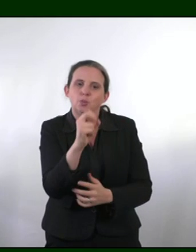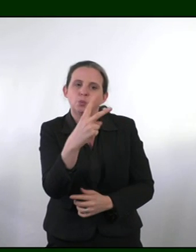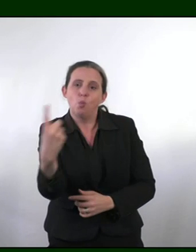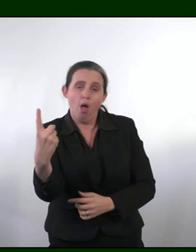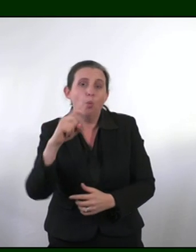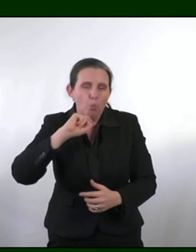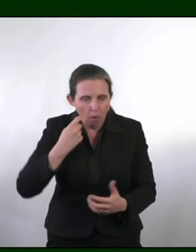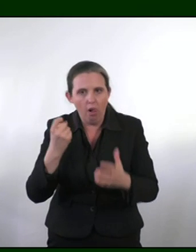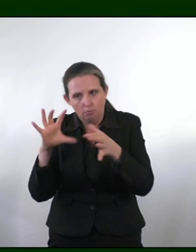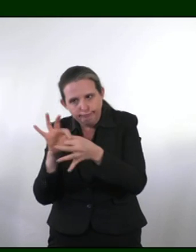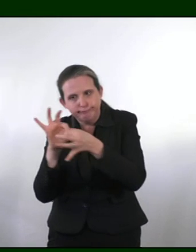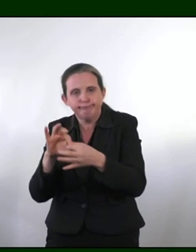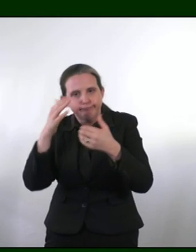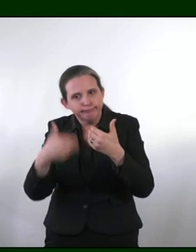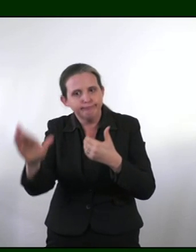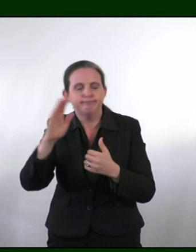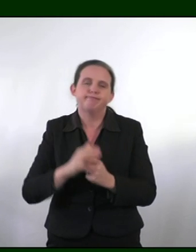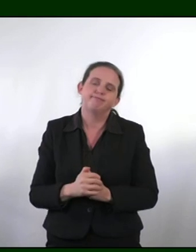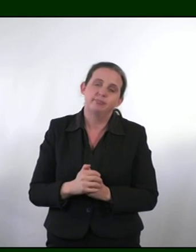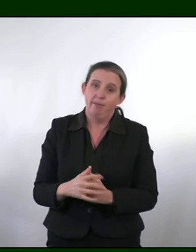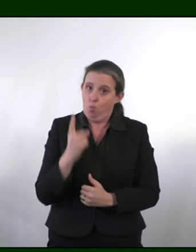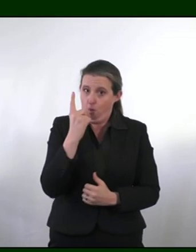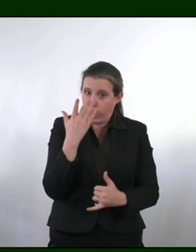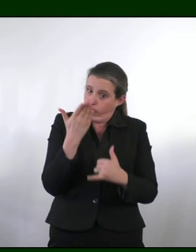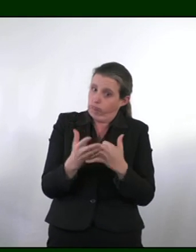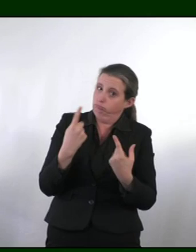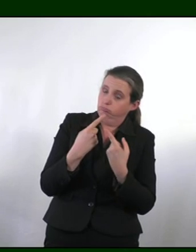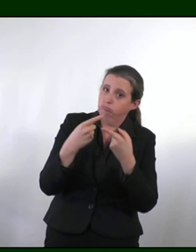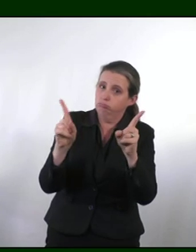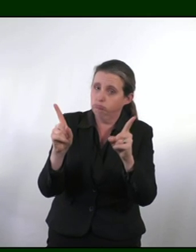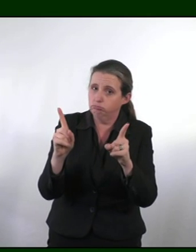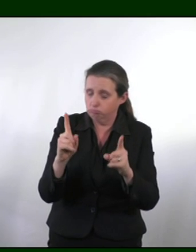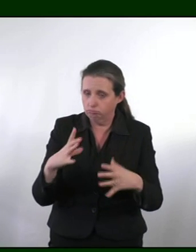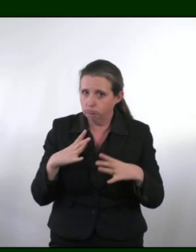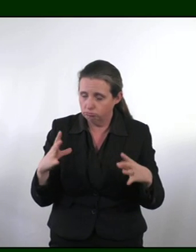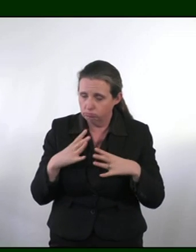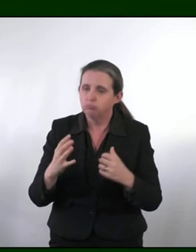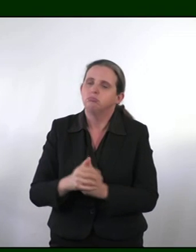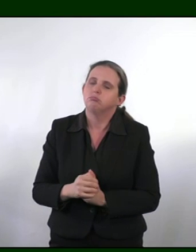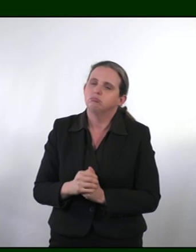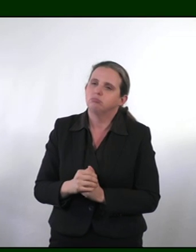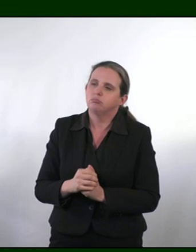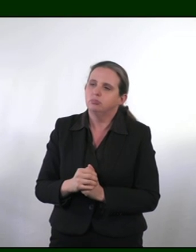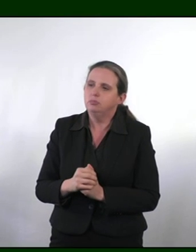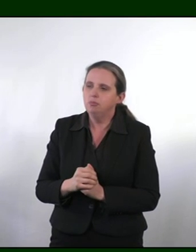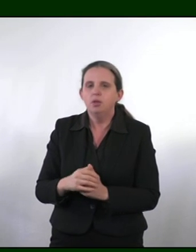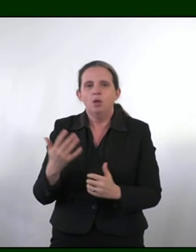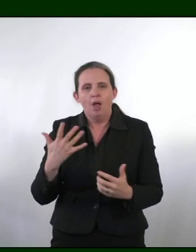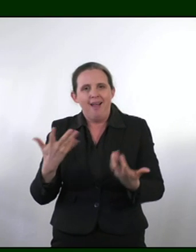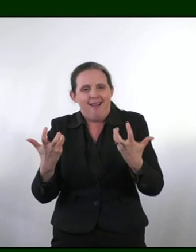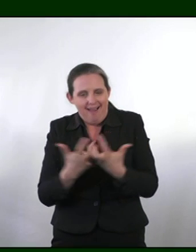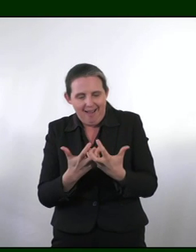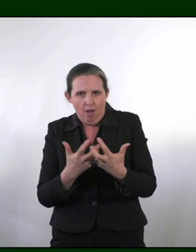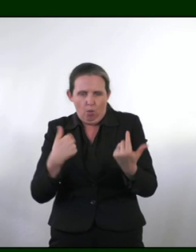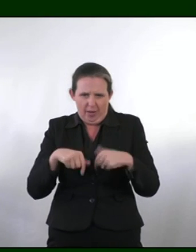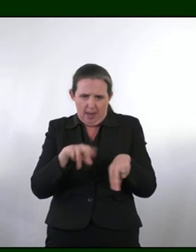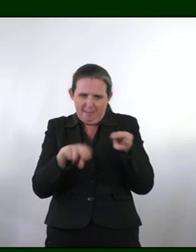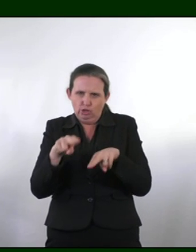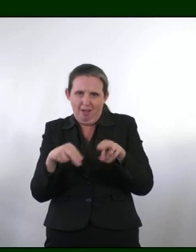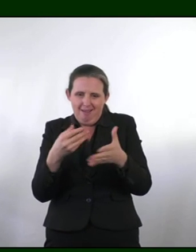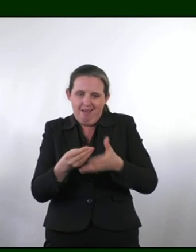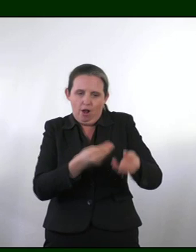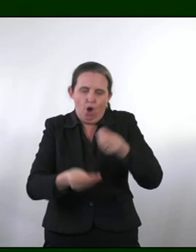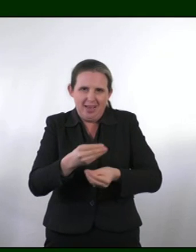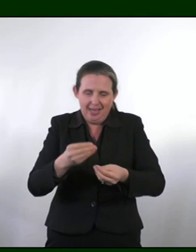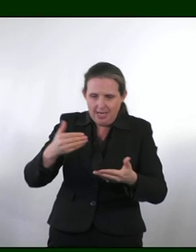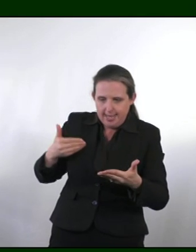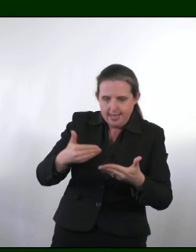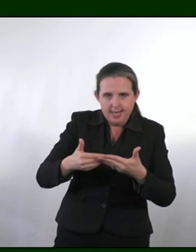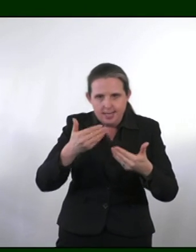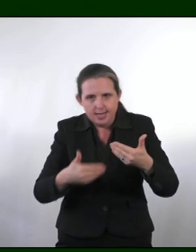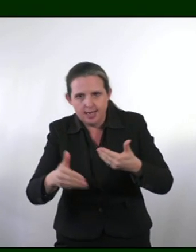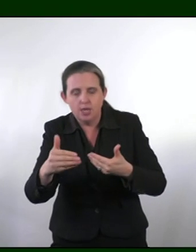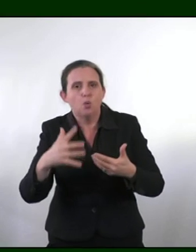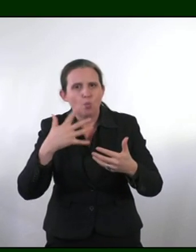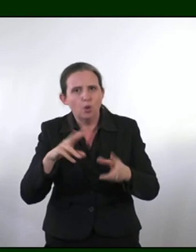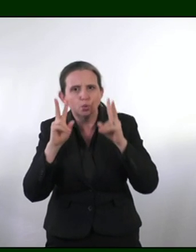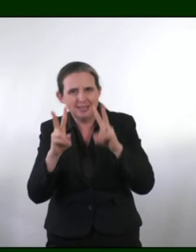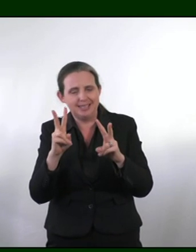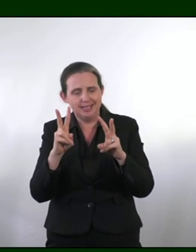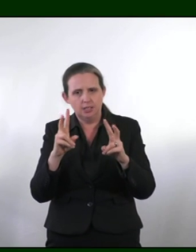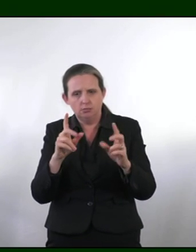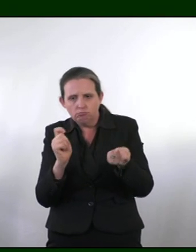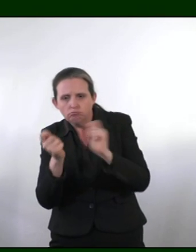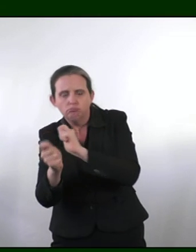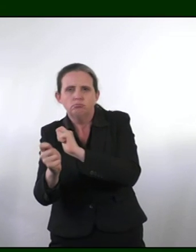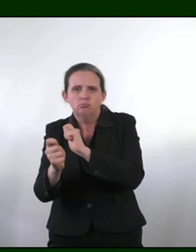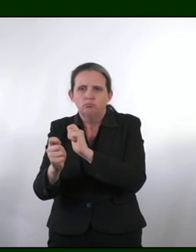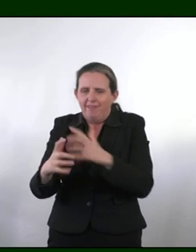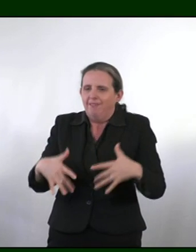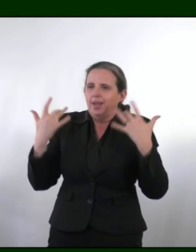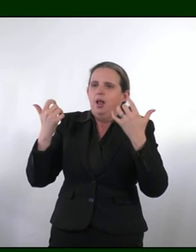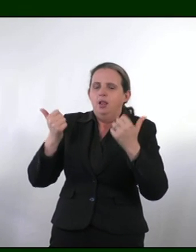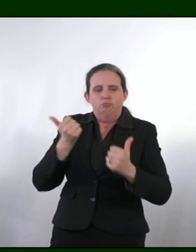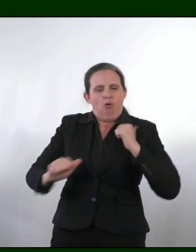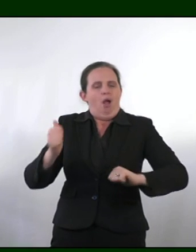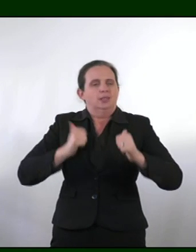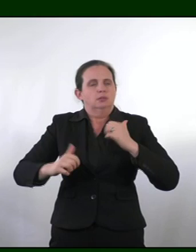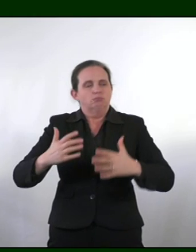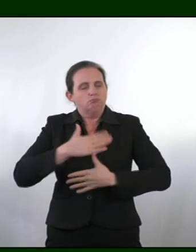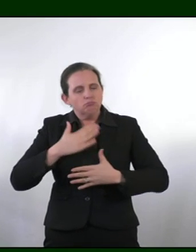I have one further announcement to make. For many people, the most powerful barometer of economic success is the change they see and the pride they feel in the places we call home.